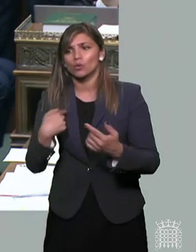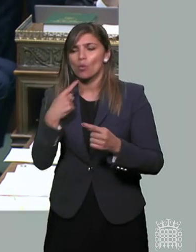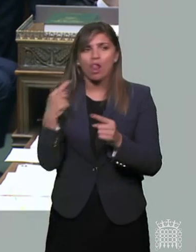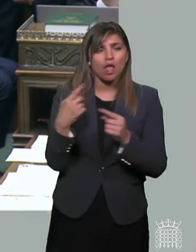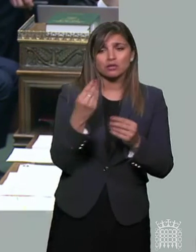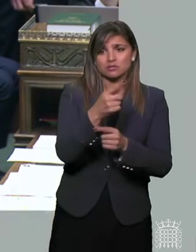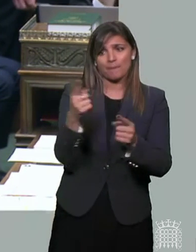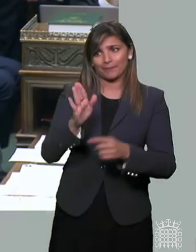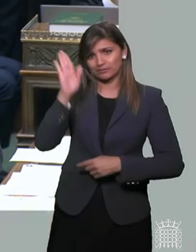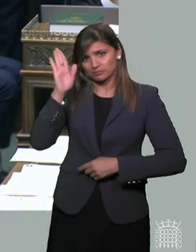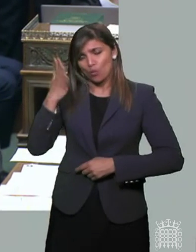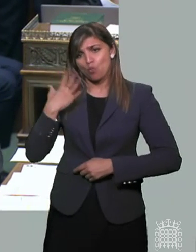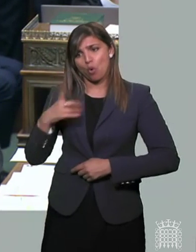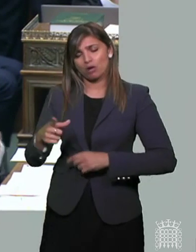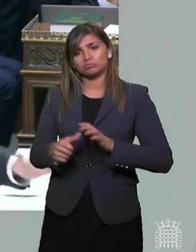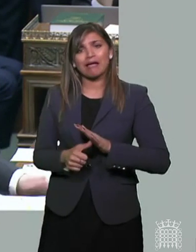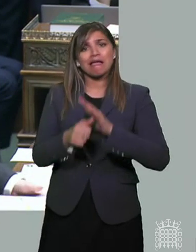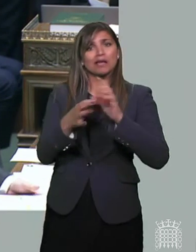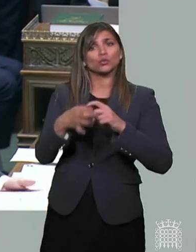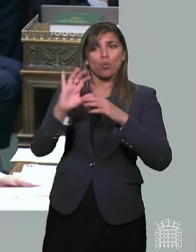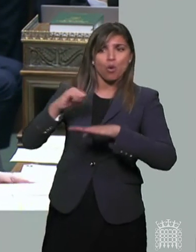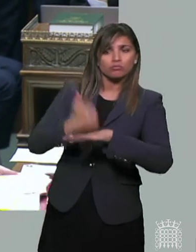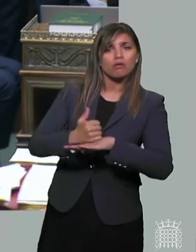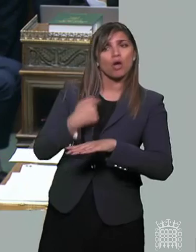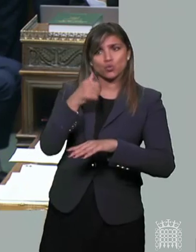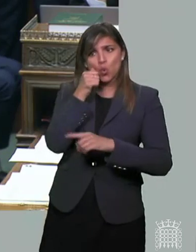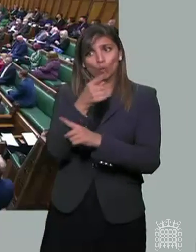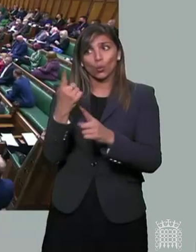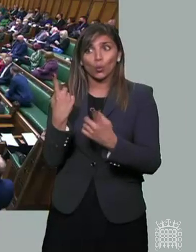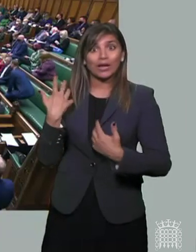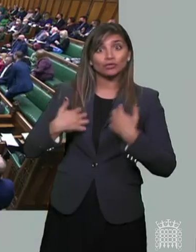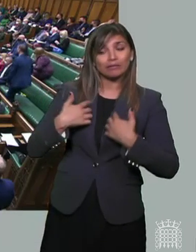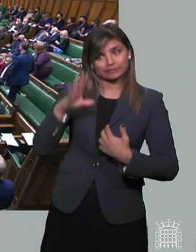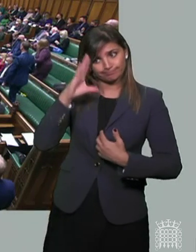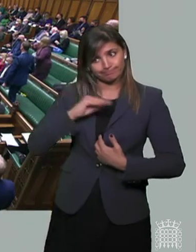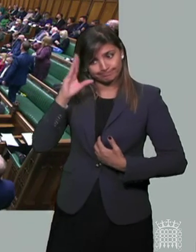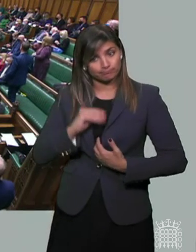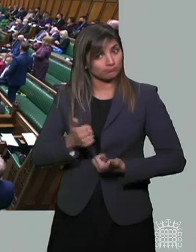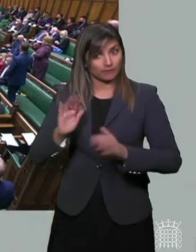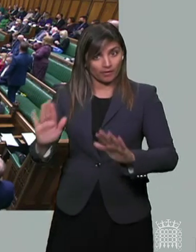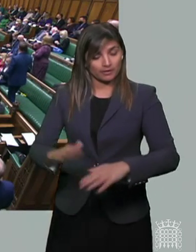Expressions of interest from places such as Crewe will be very welcome.